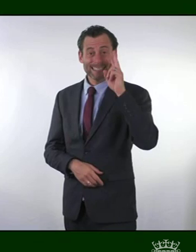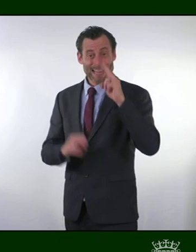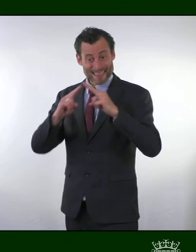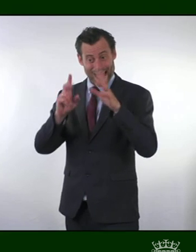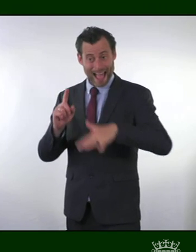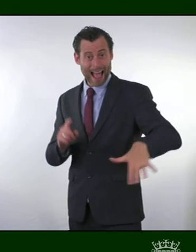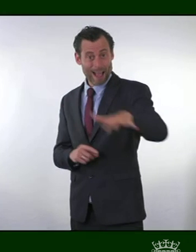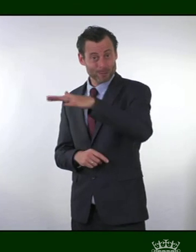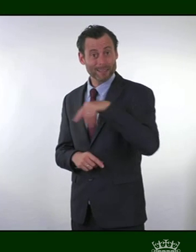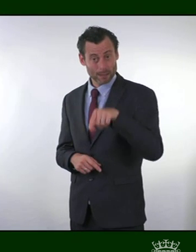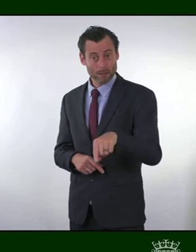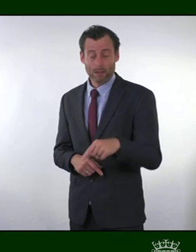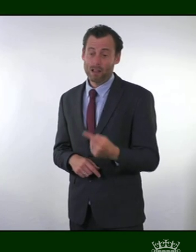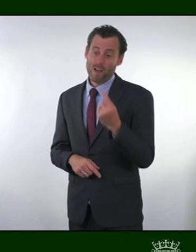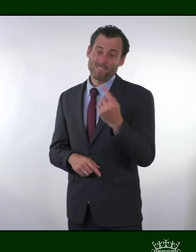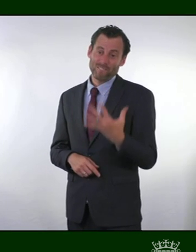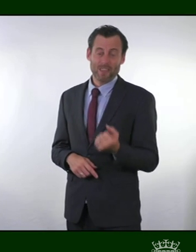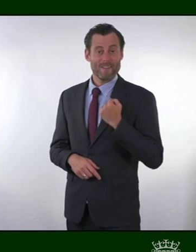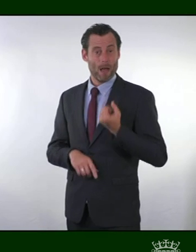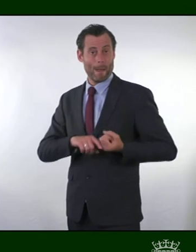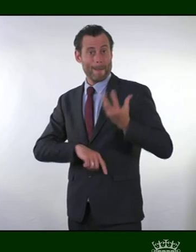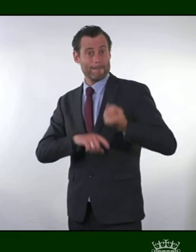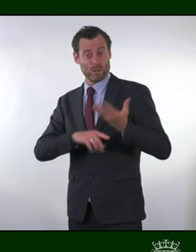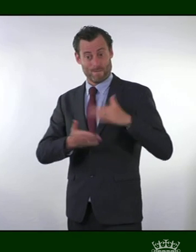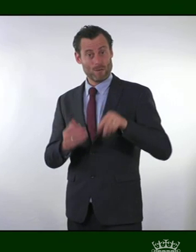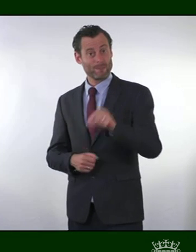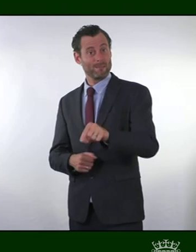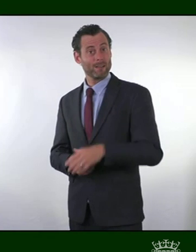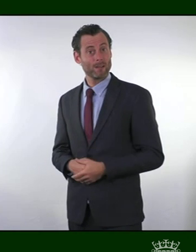The Committee on Climate Change has said we must address that.